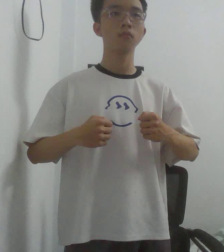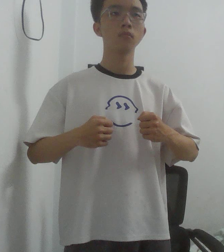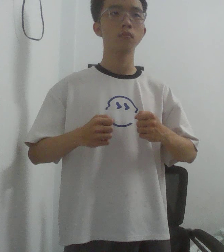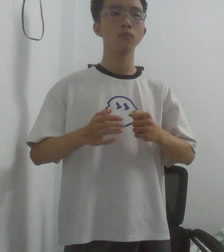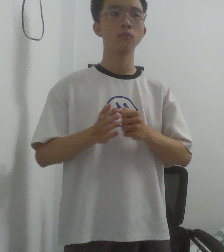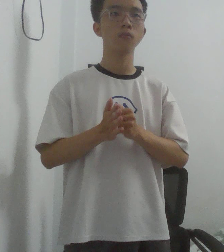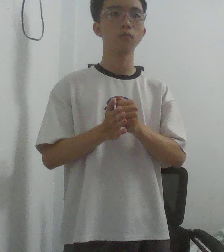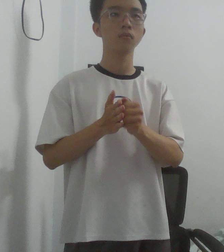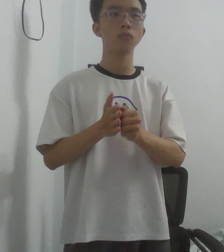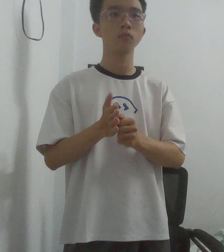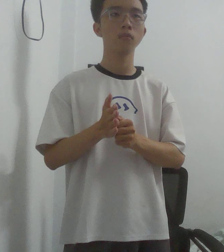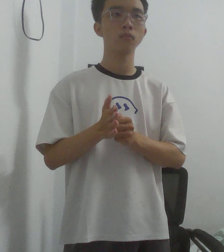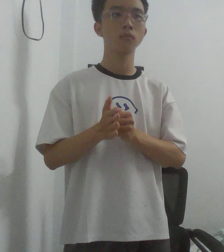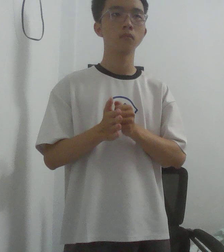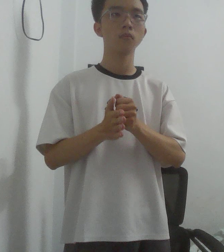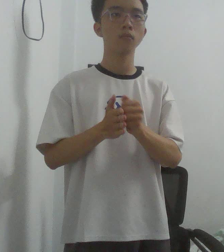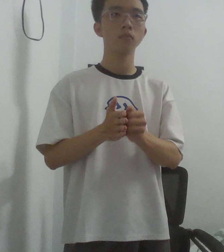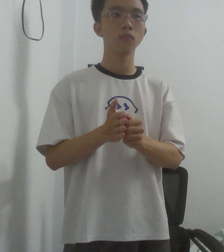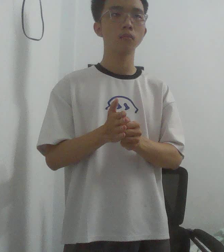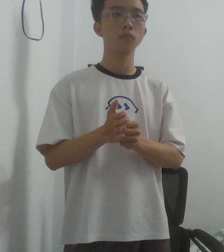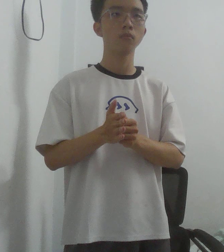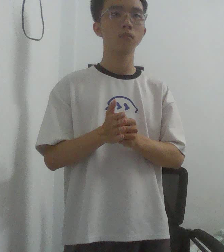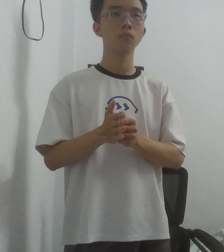thang